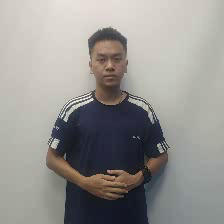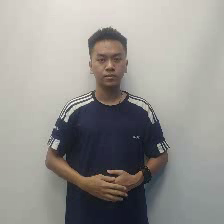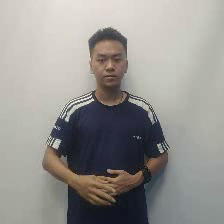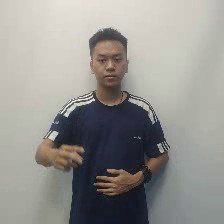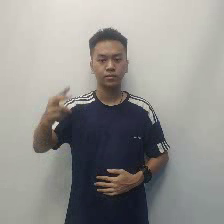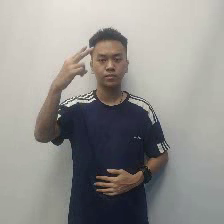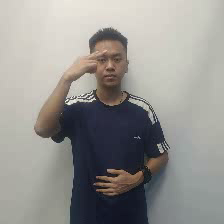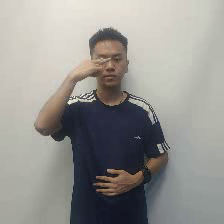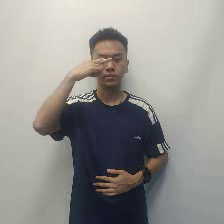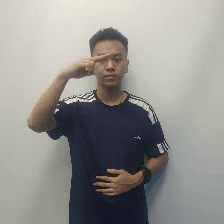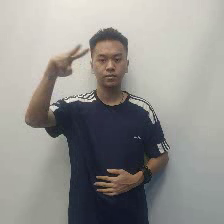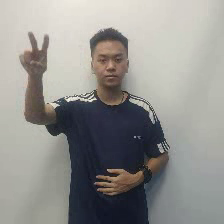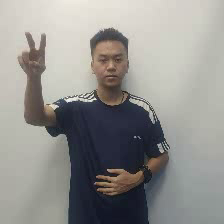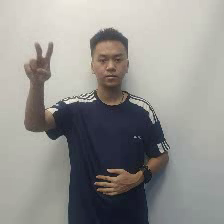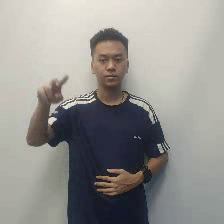Nhìn